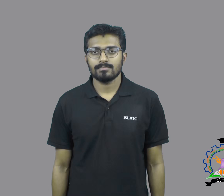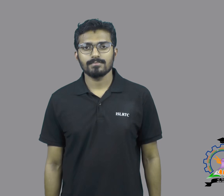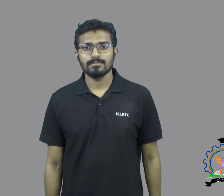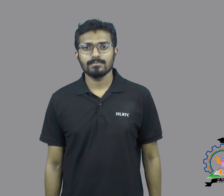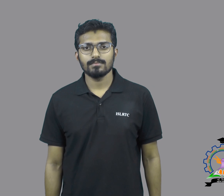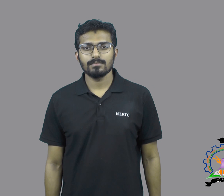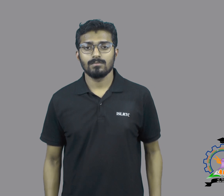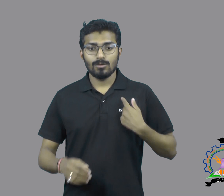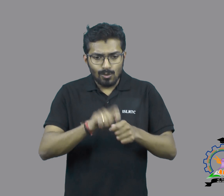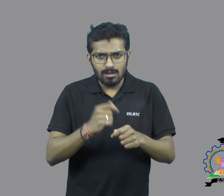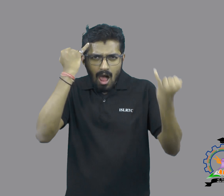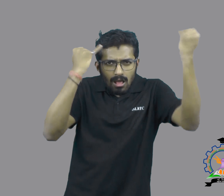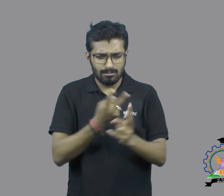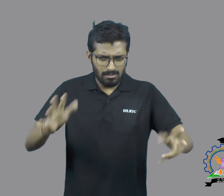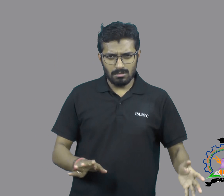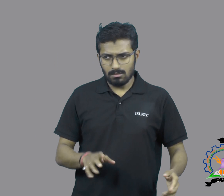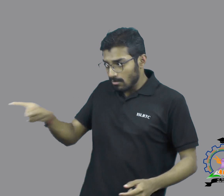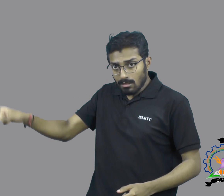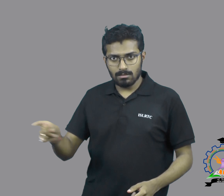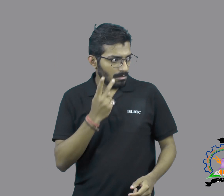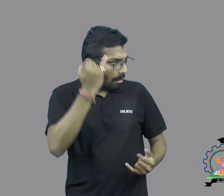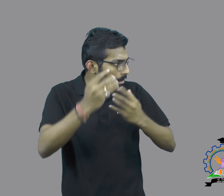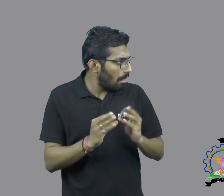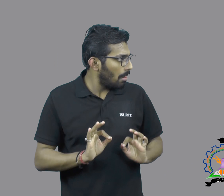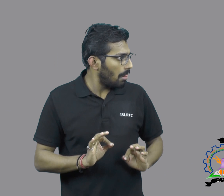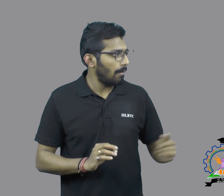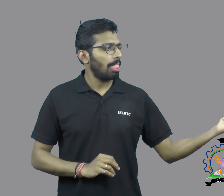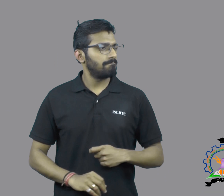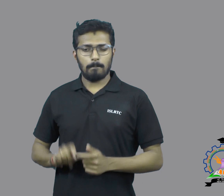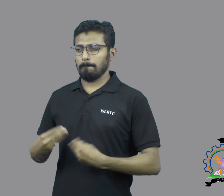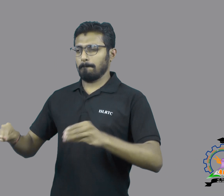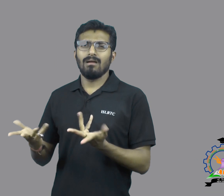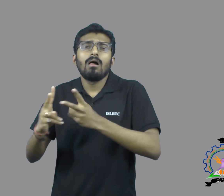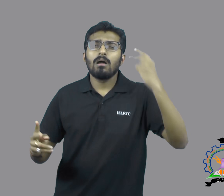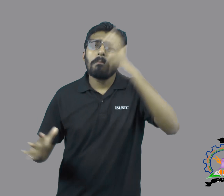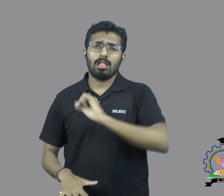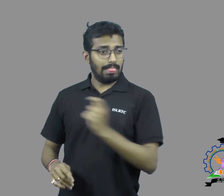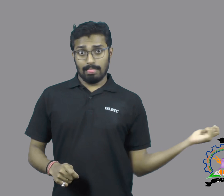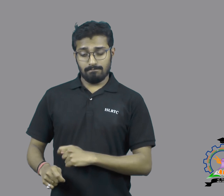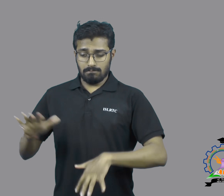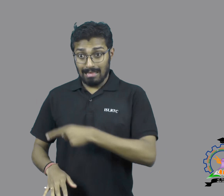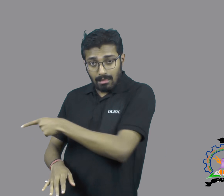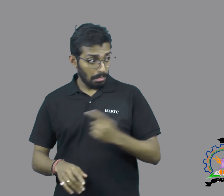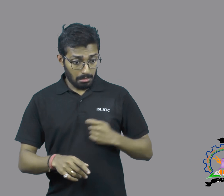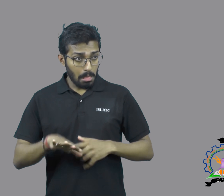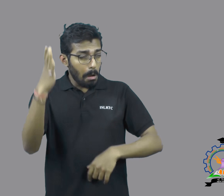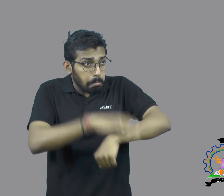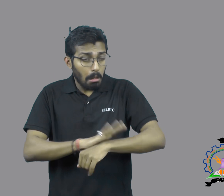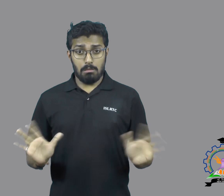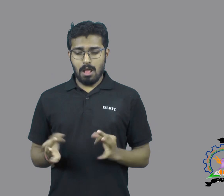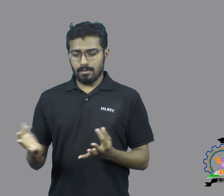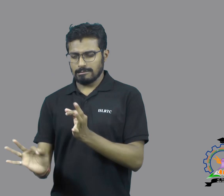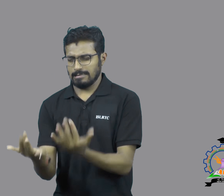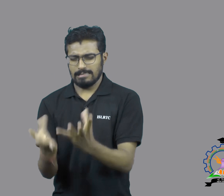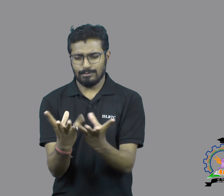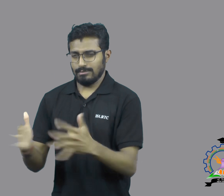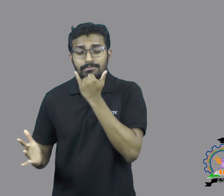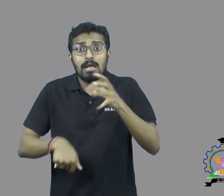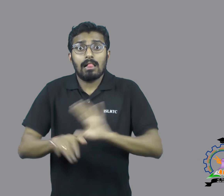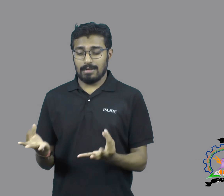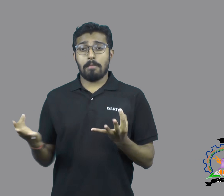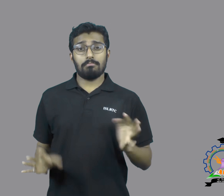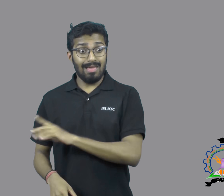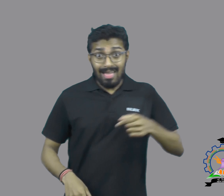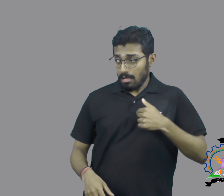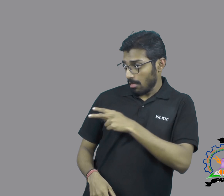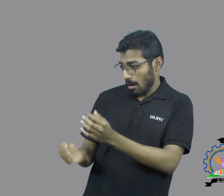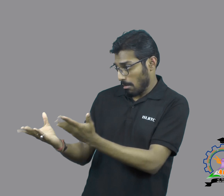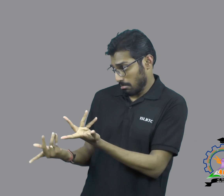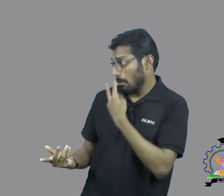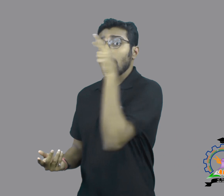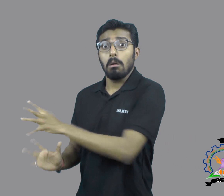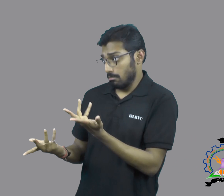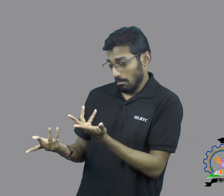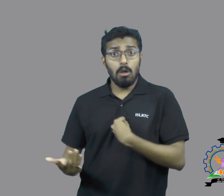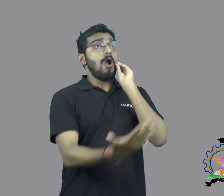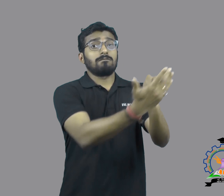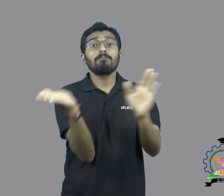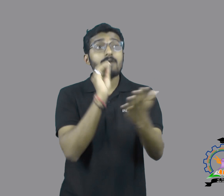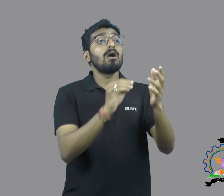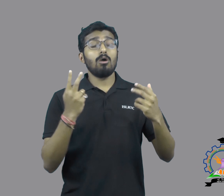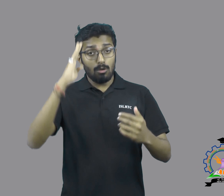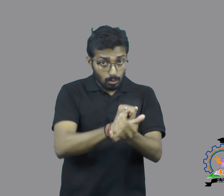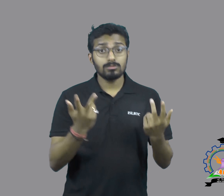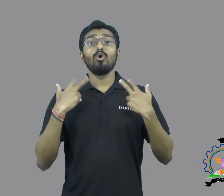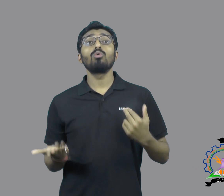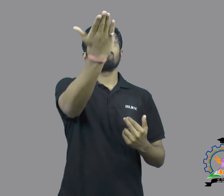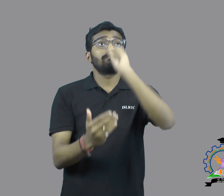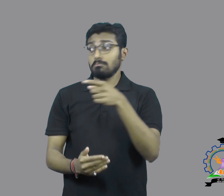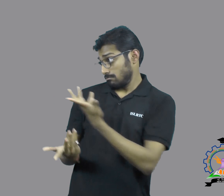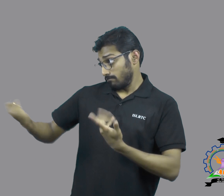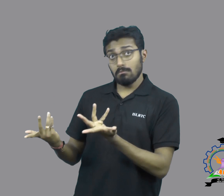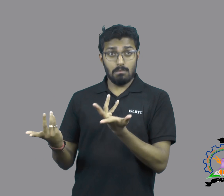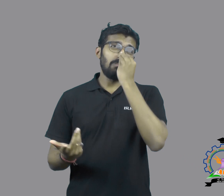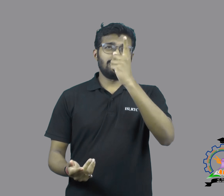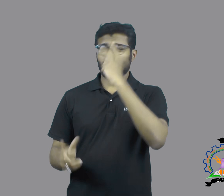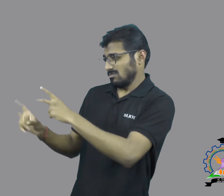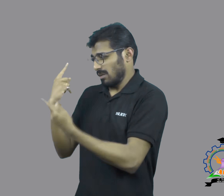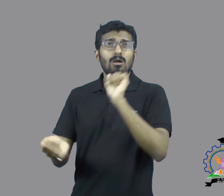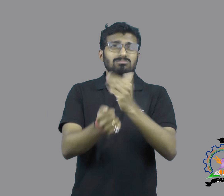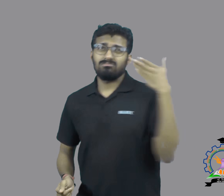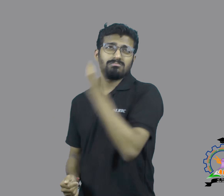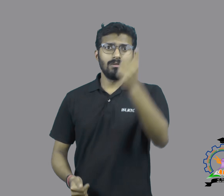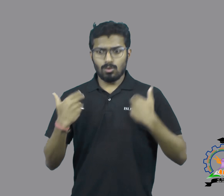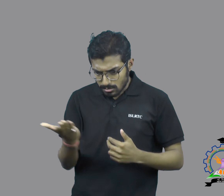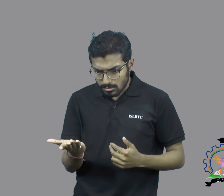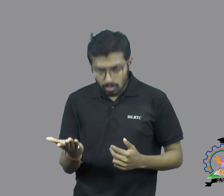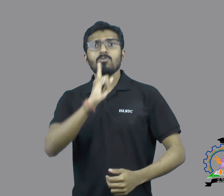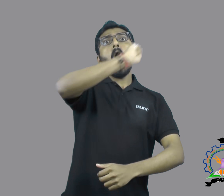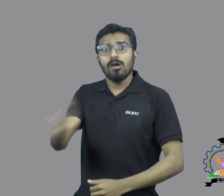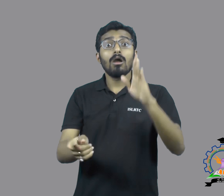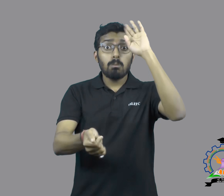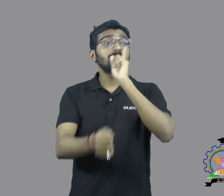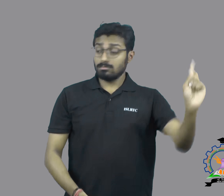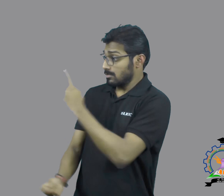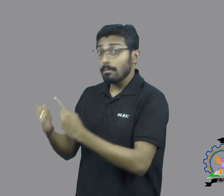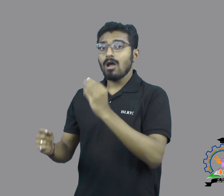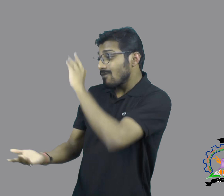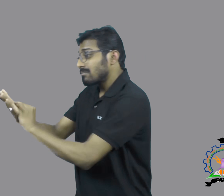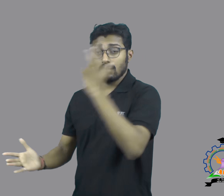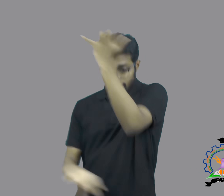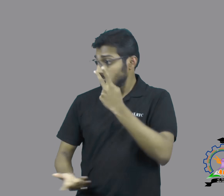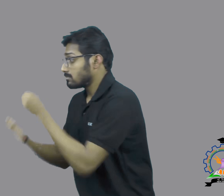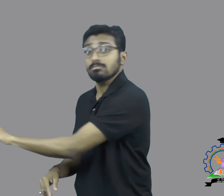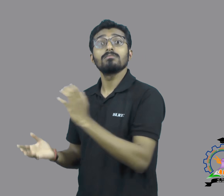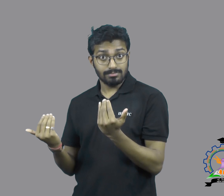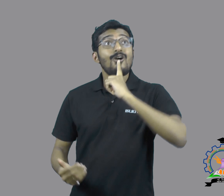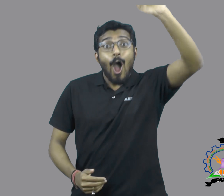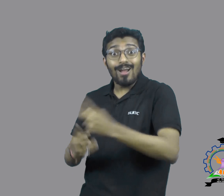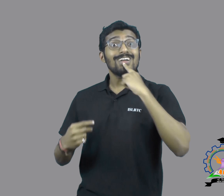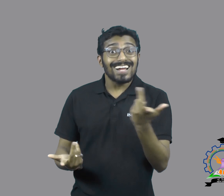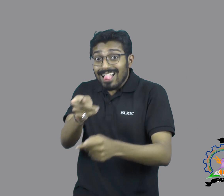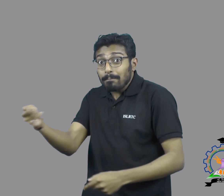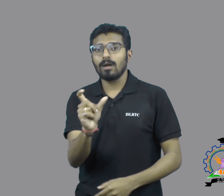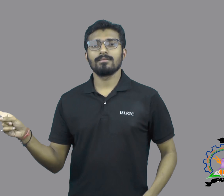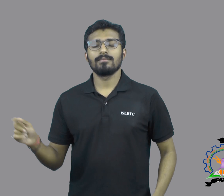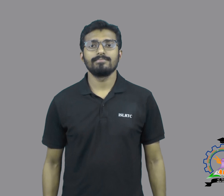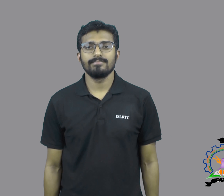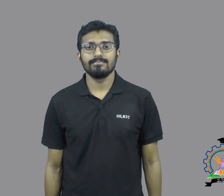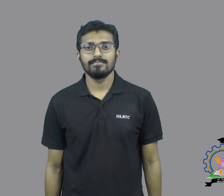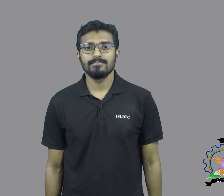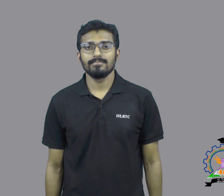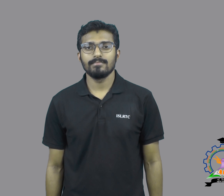Anton Piller Order